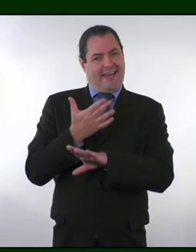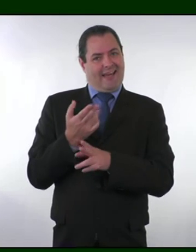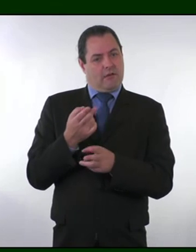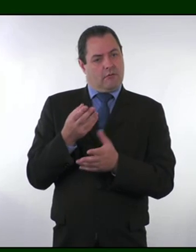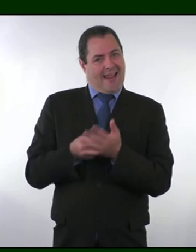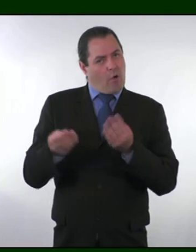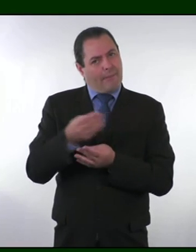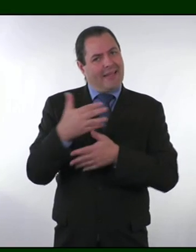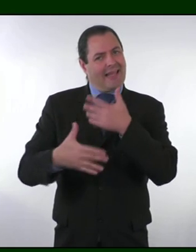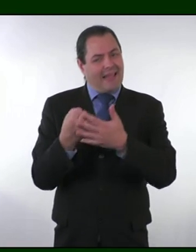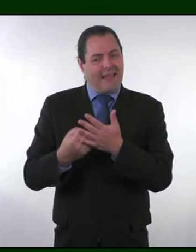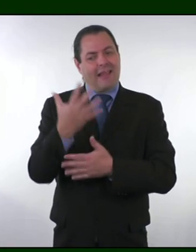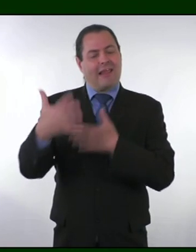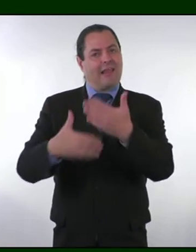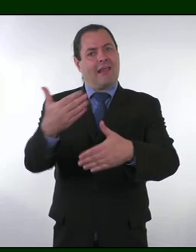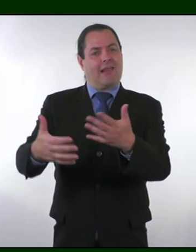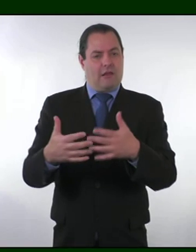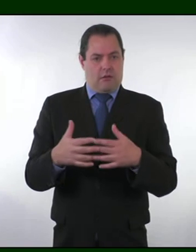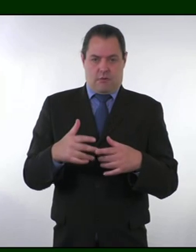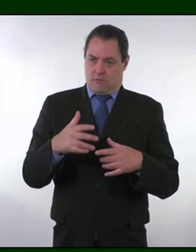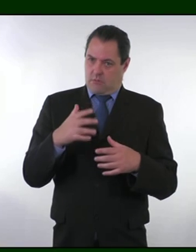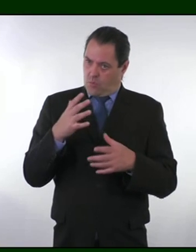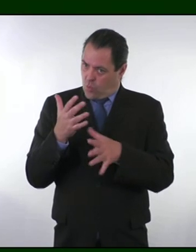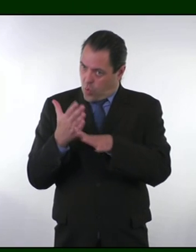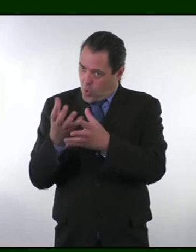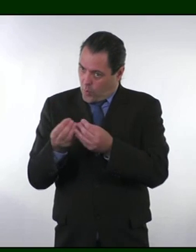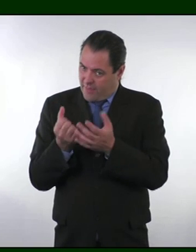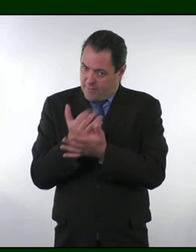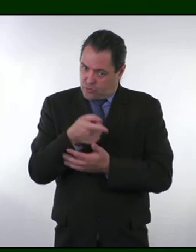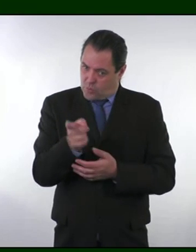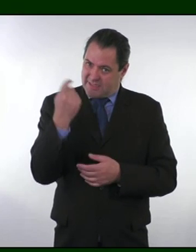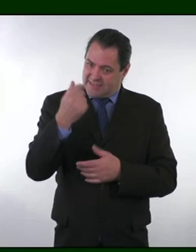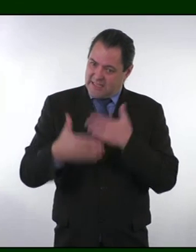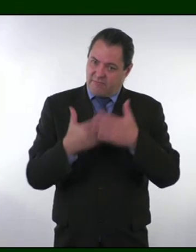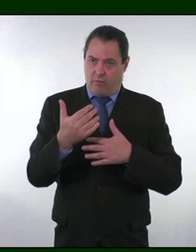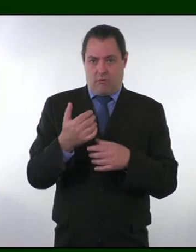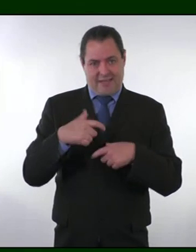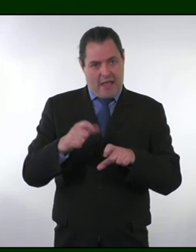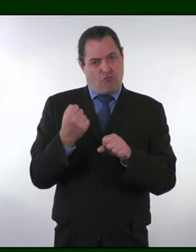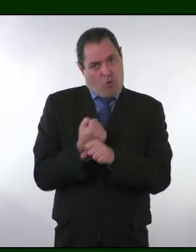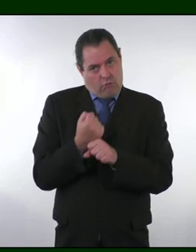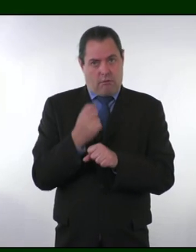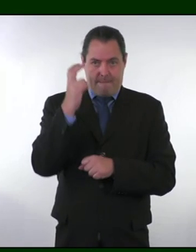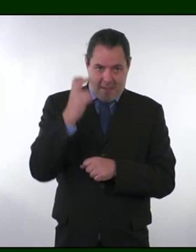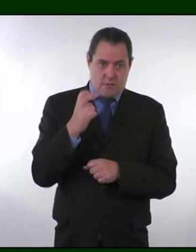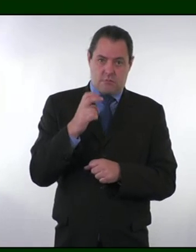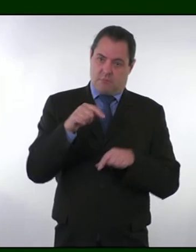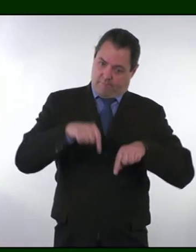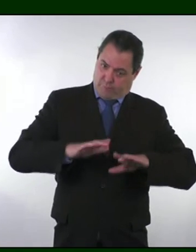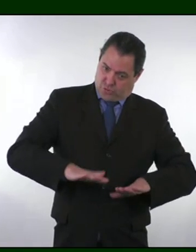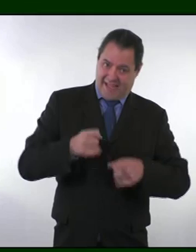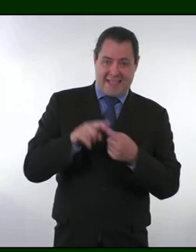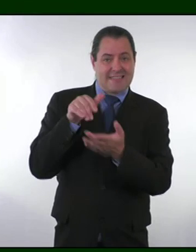Will he work with me and colleagues to ensure the long-term success of UK bus manufacturing for both domestic and export markets?